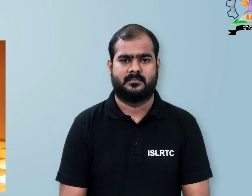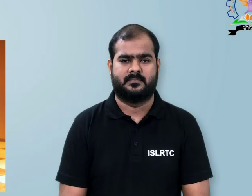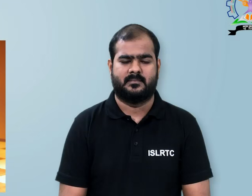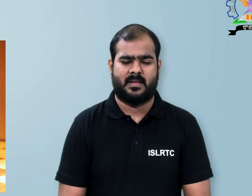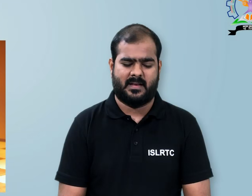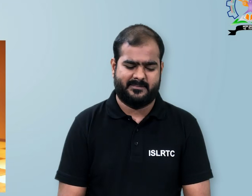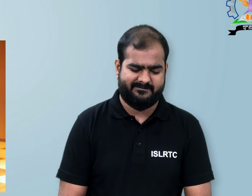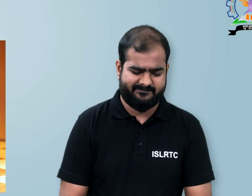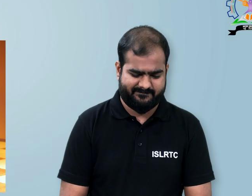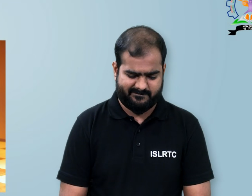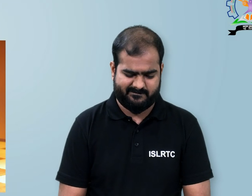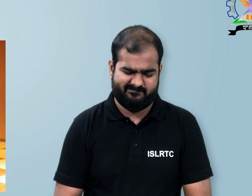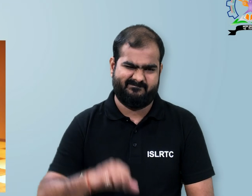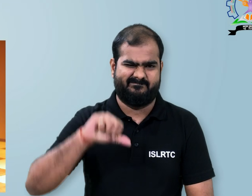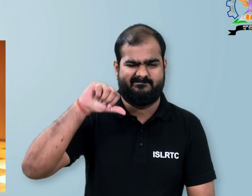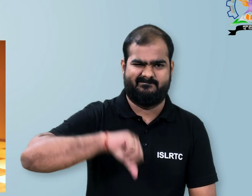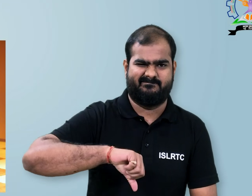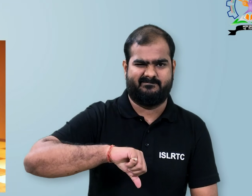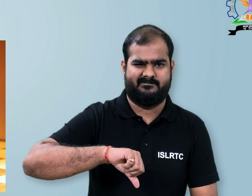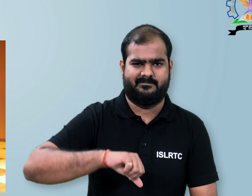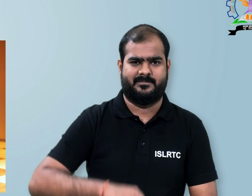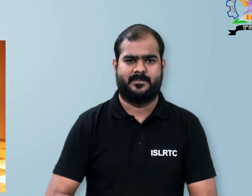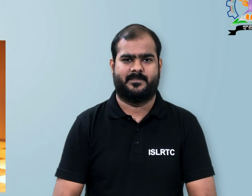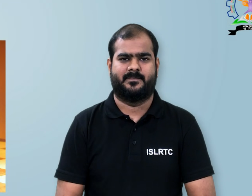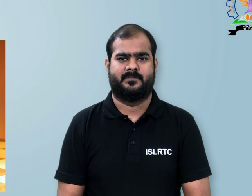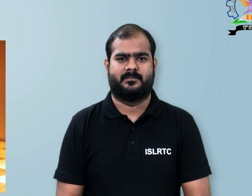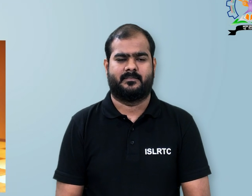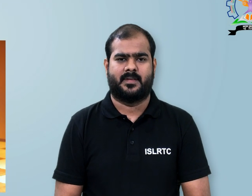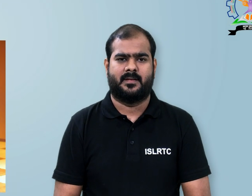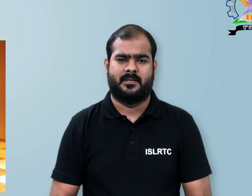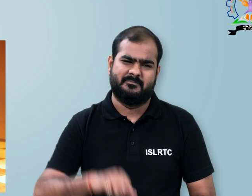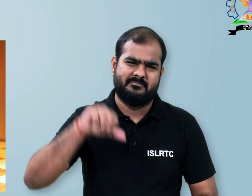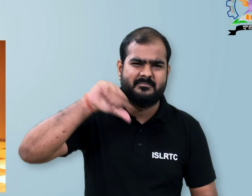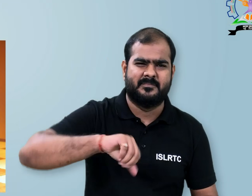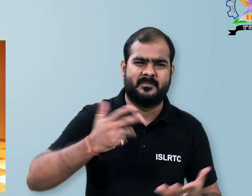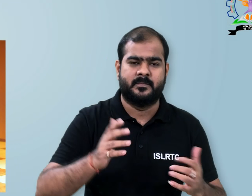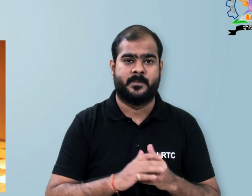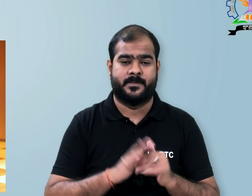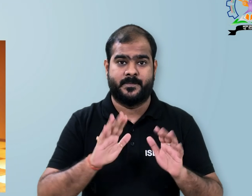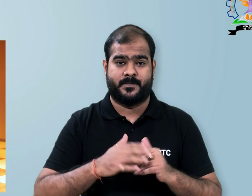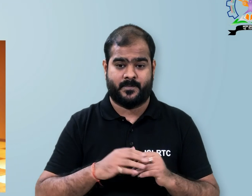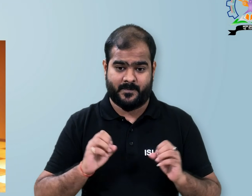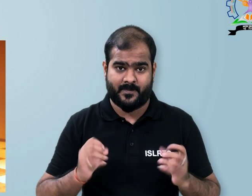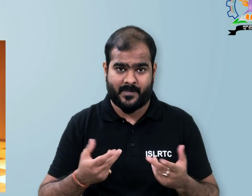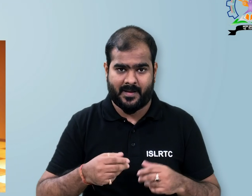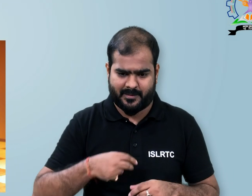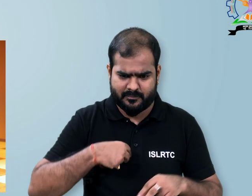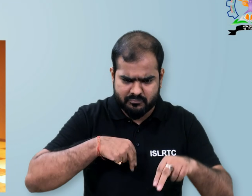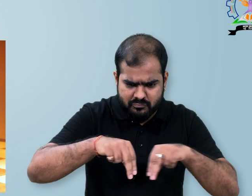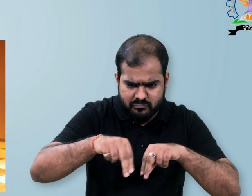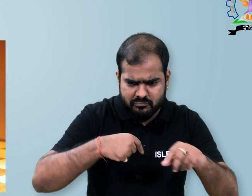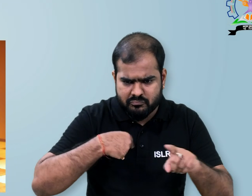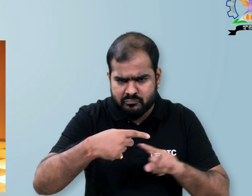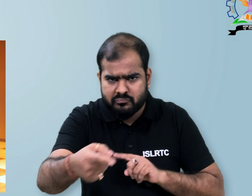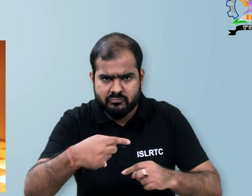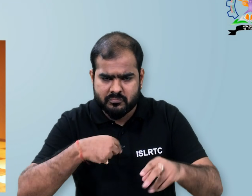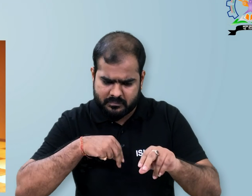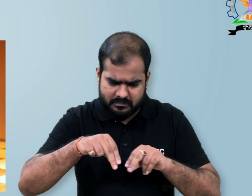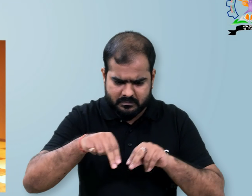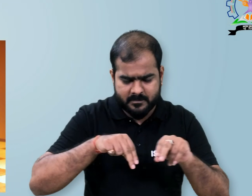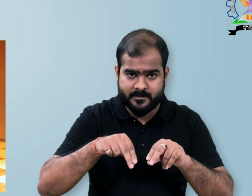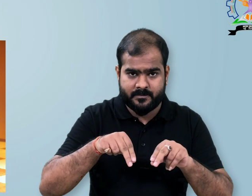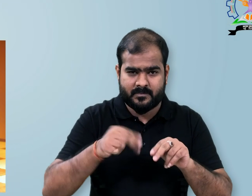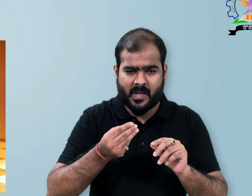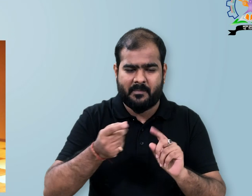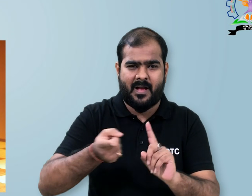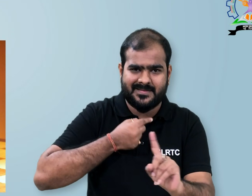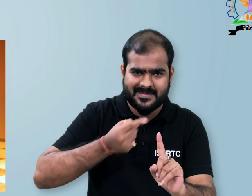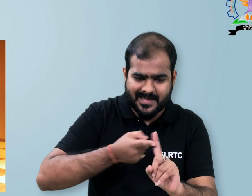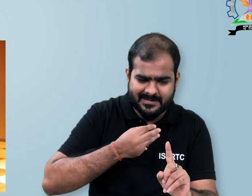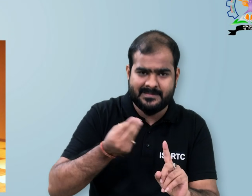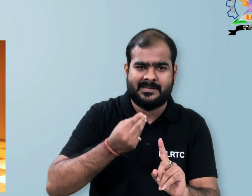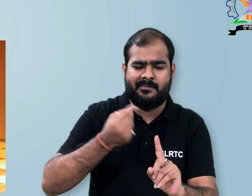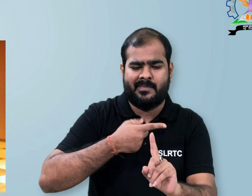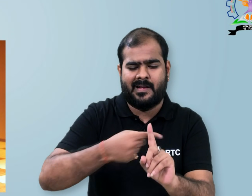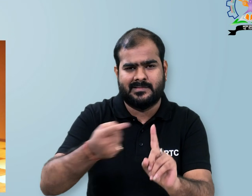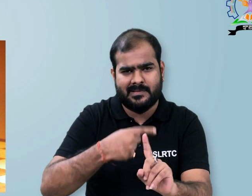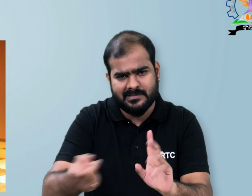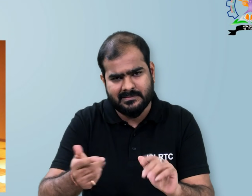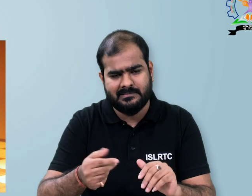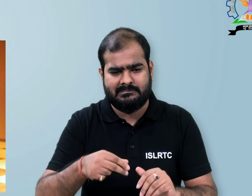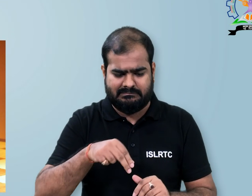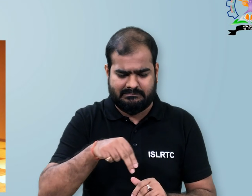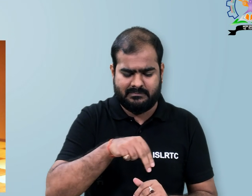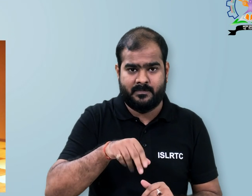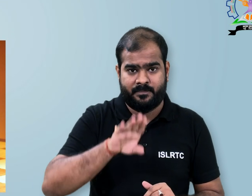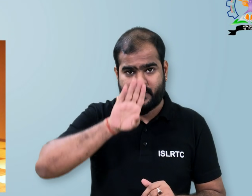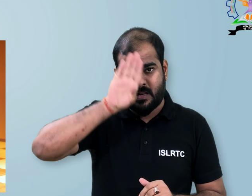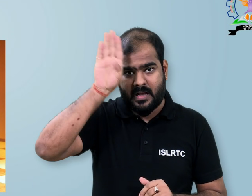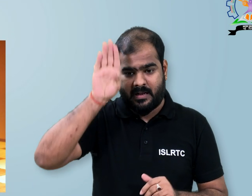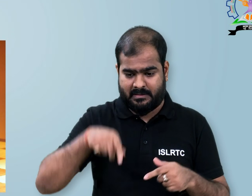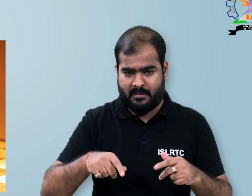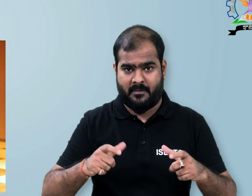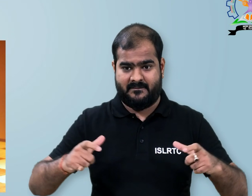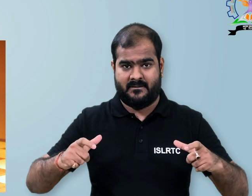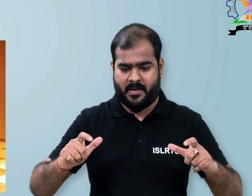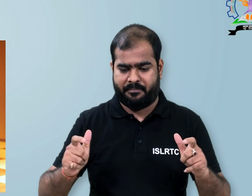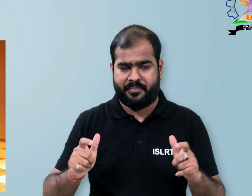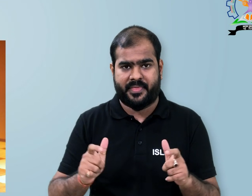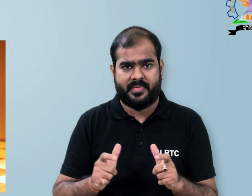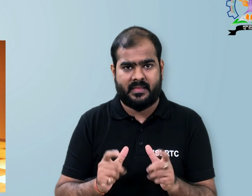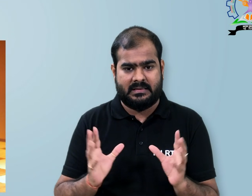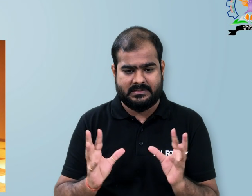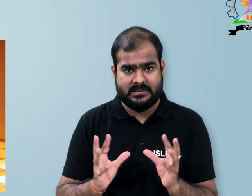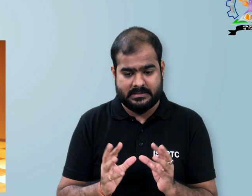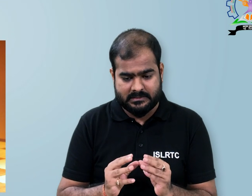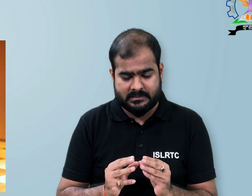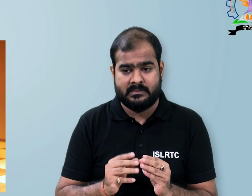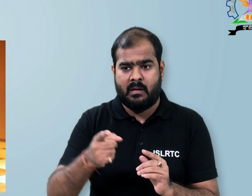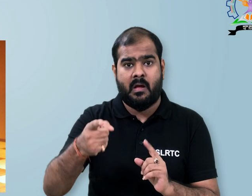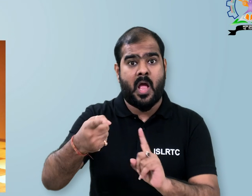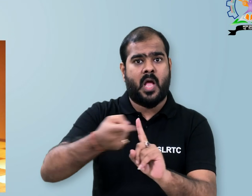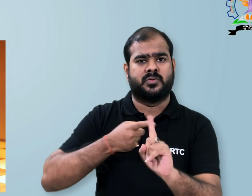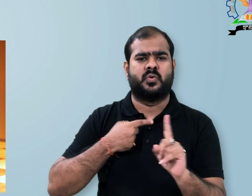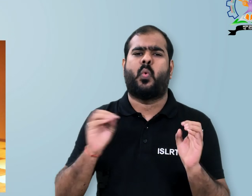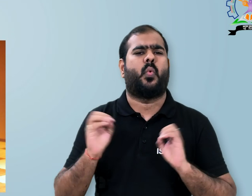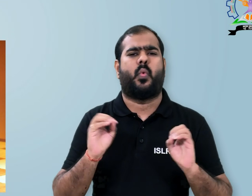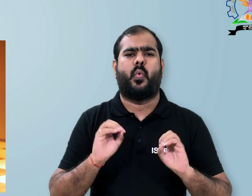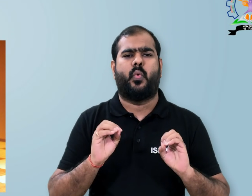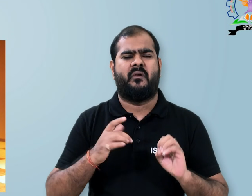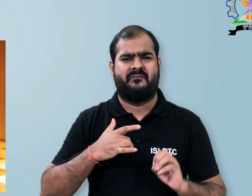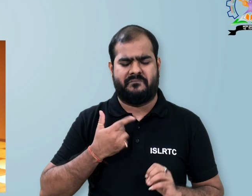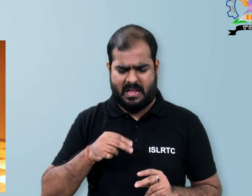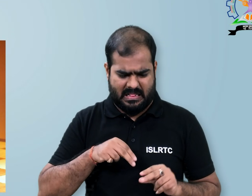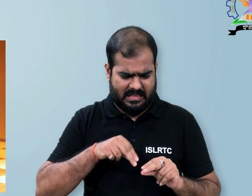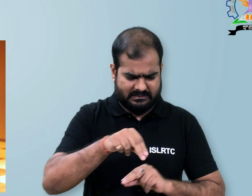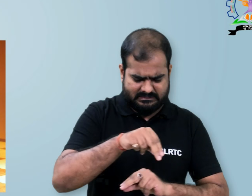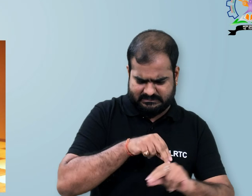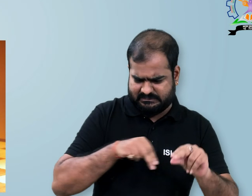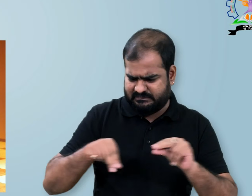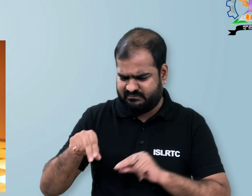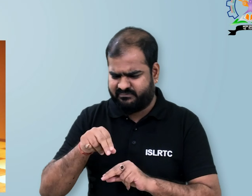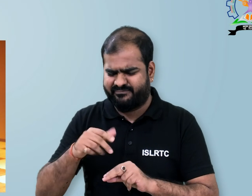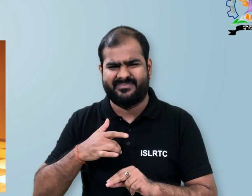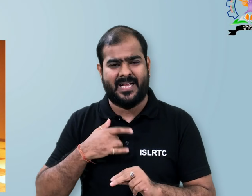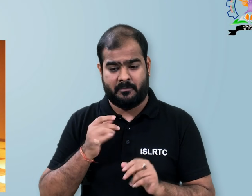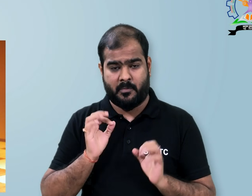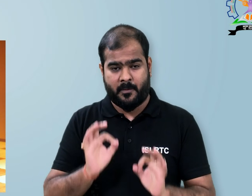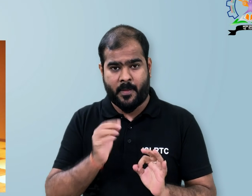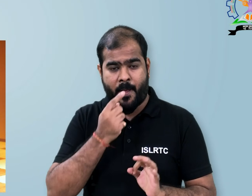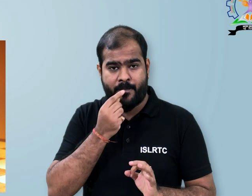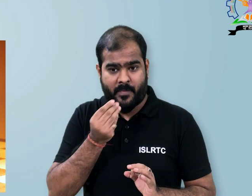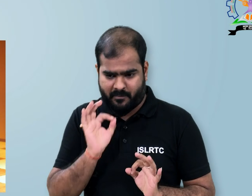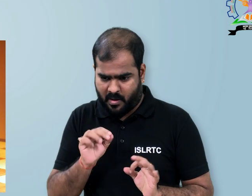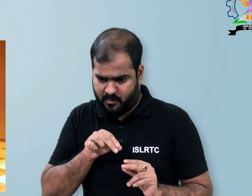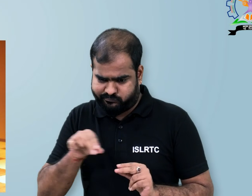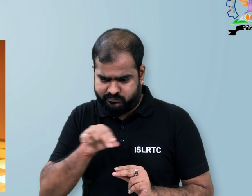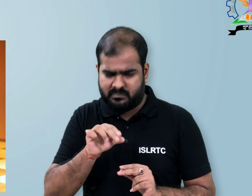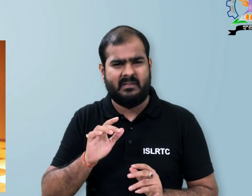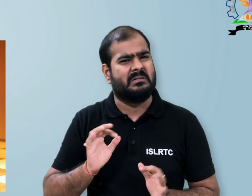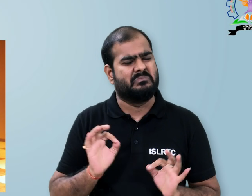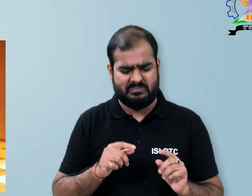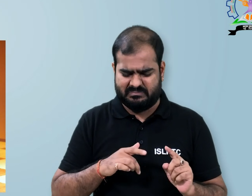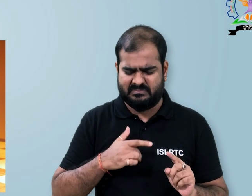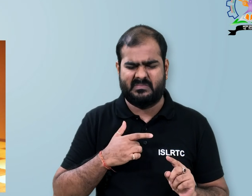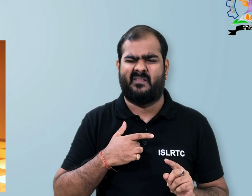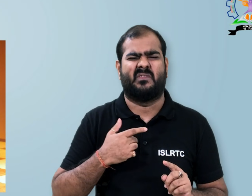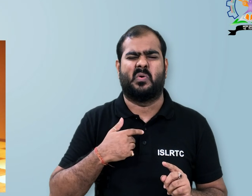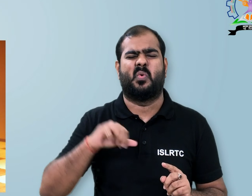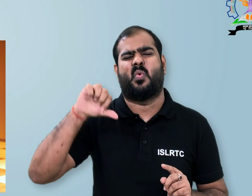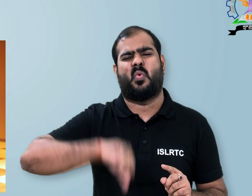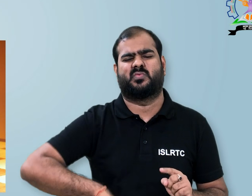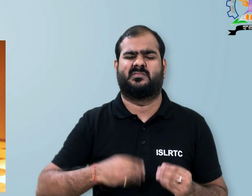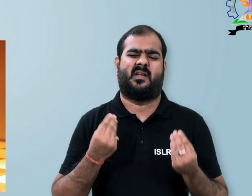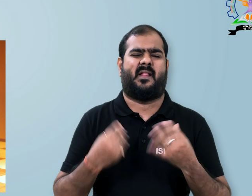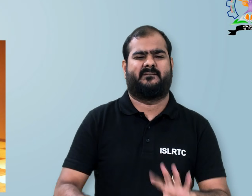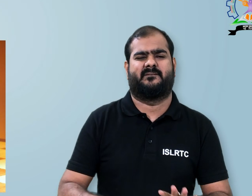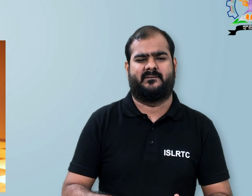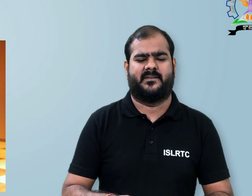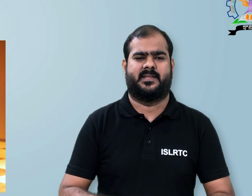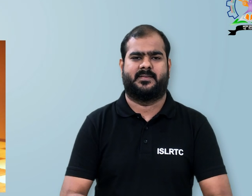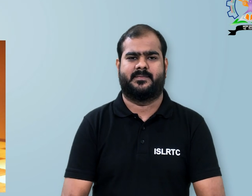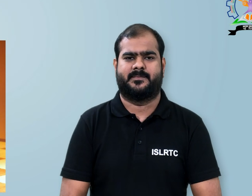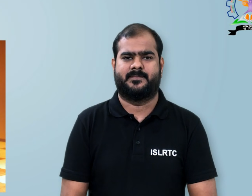Resign To resign in chess means to concede defeat voluntarily before being checkmated. A player may choose to resign when they believe their position is hopeless and continuing the game would be futile.